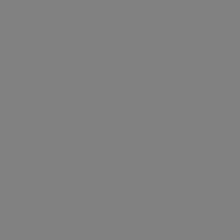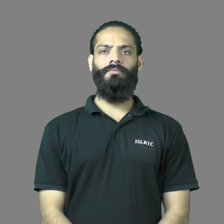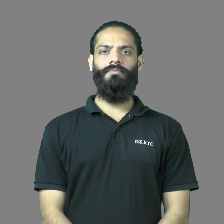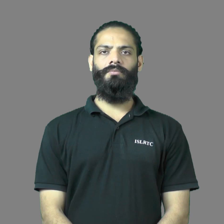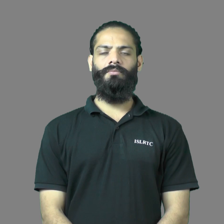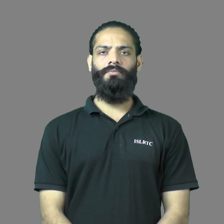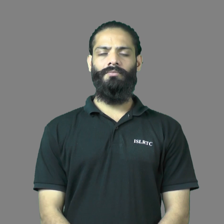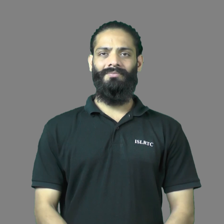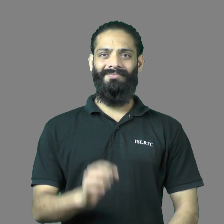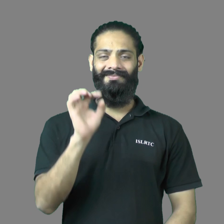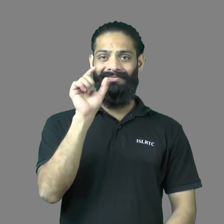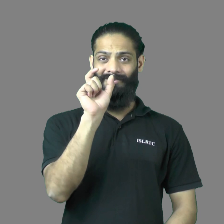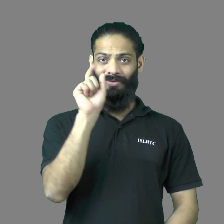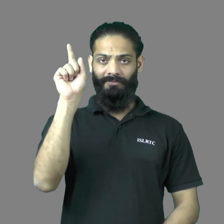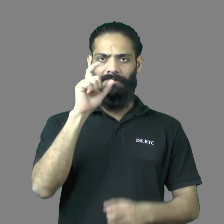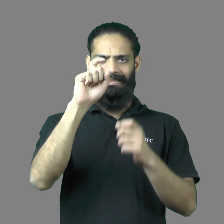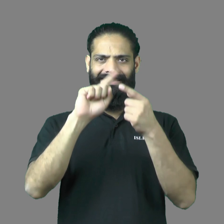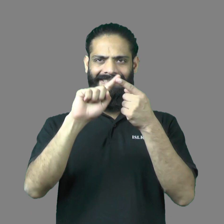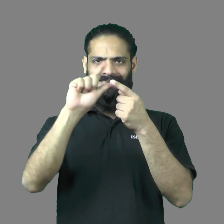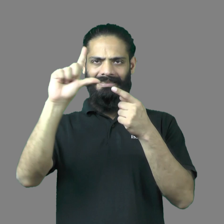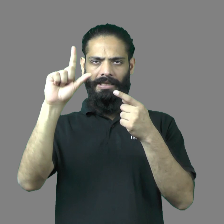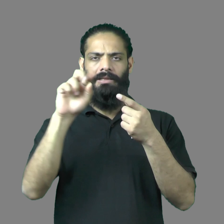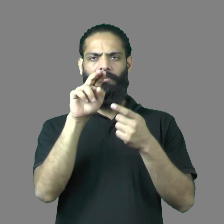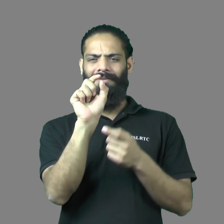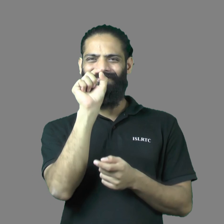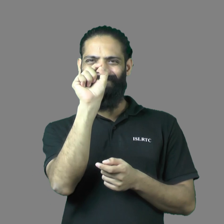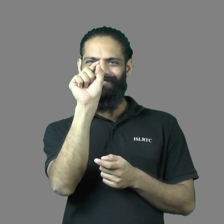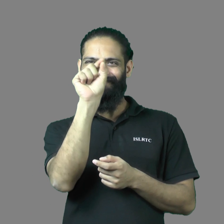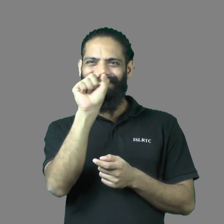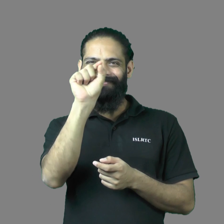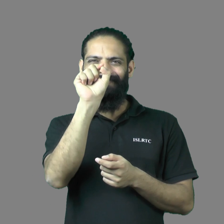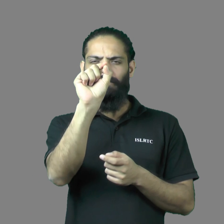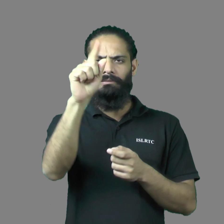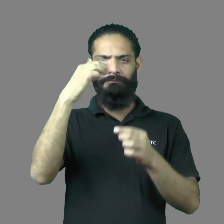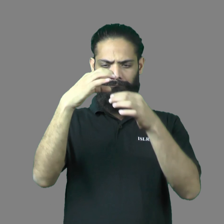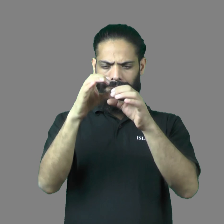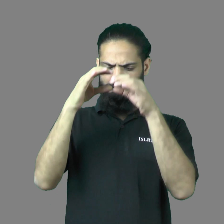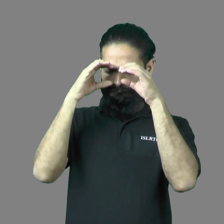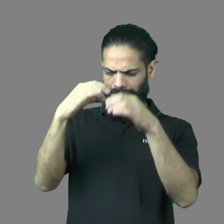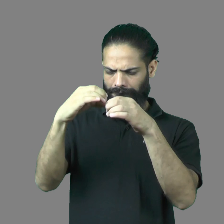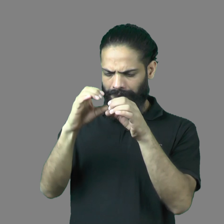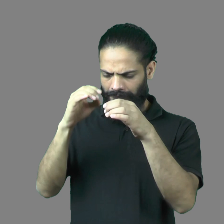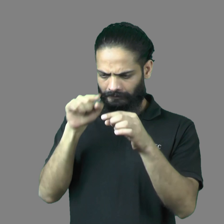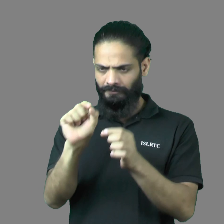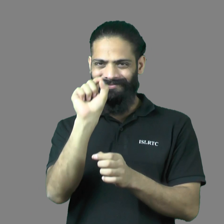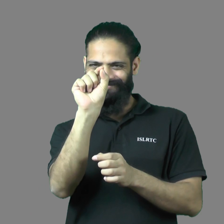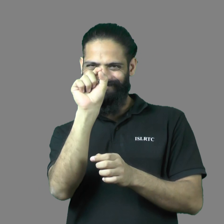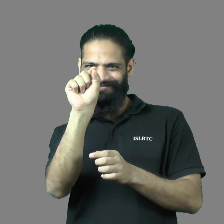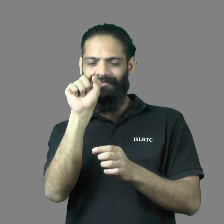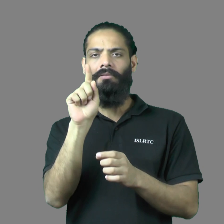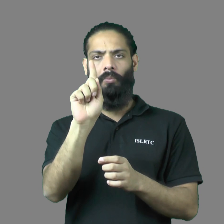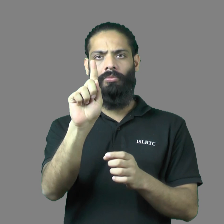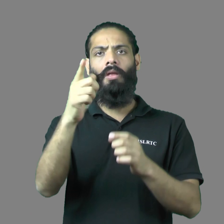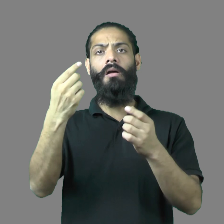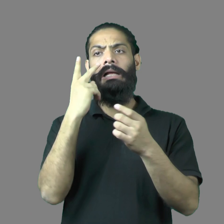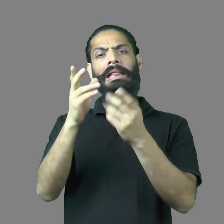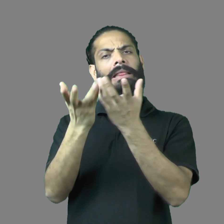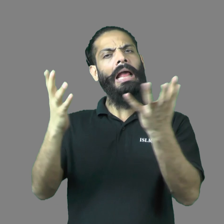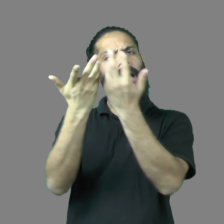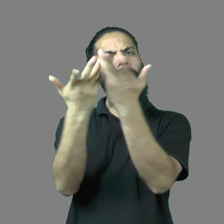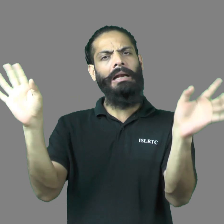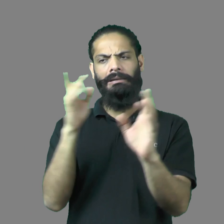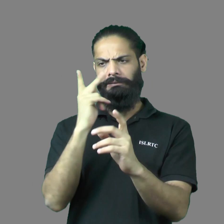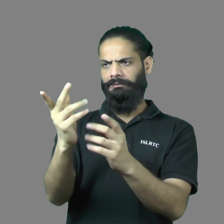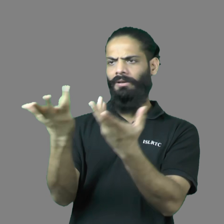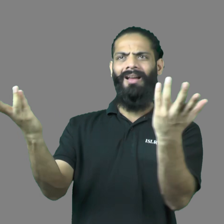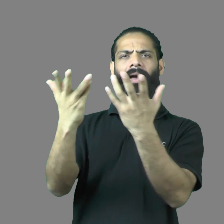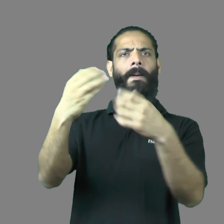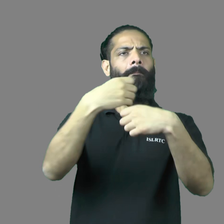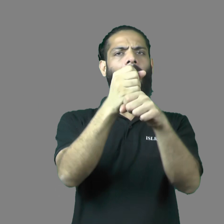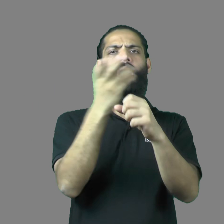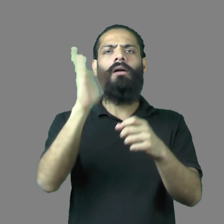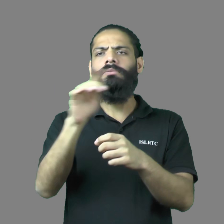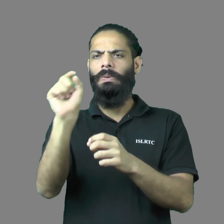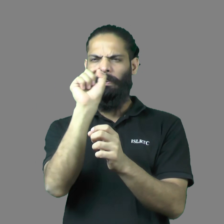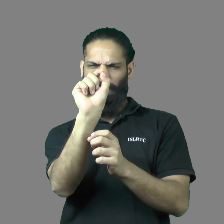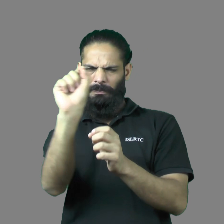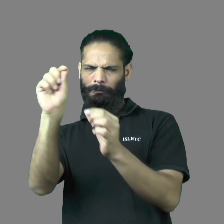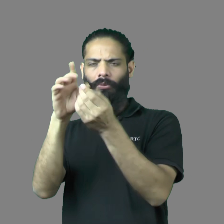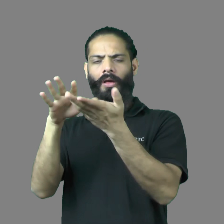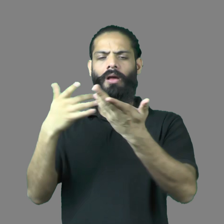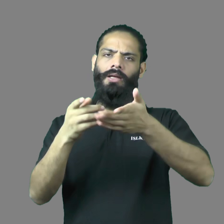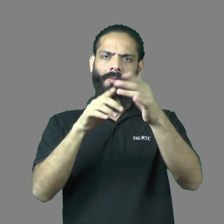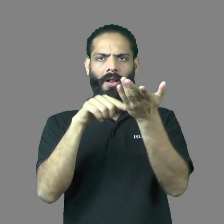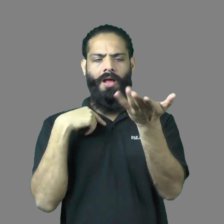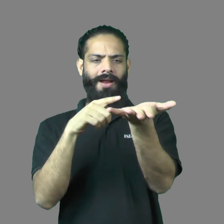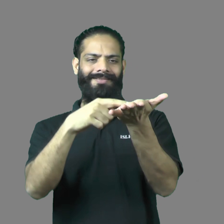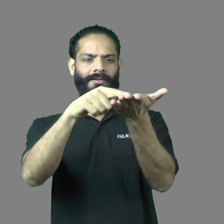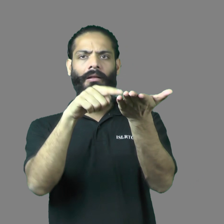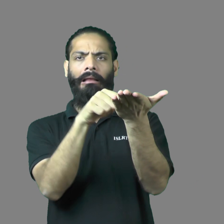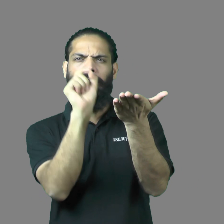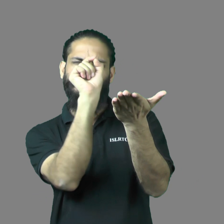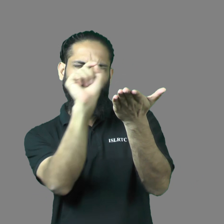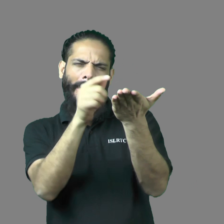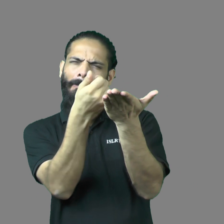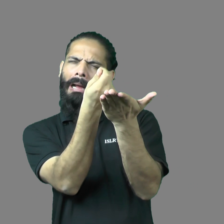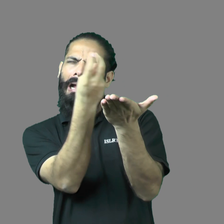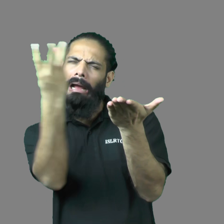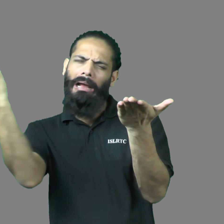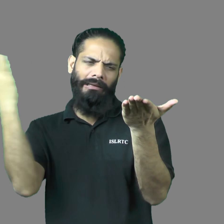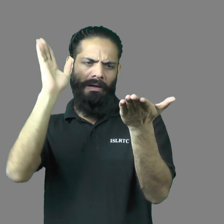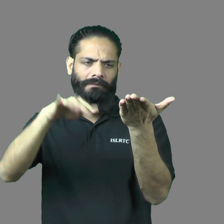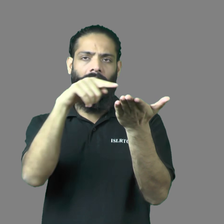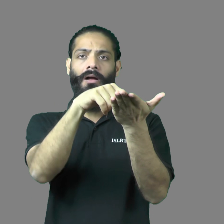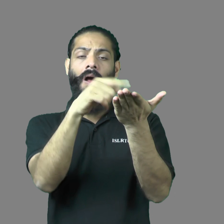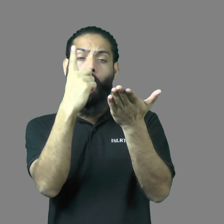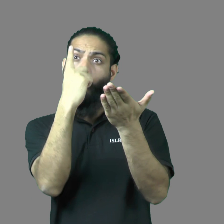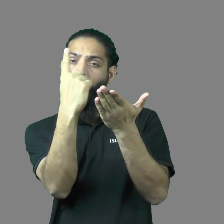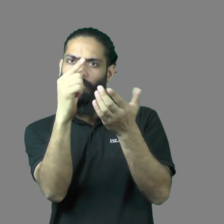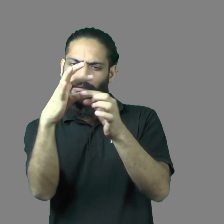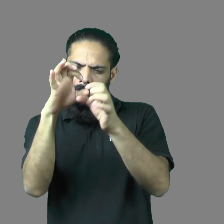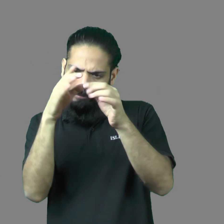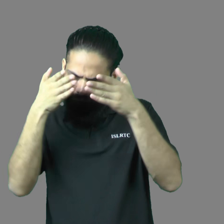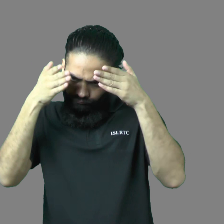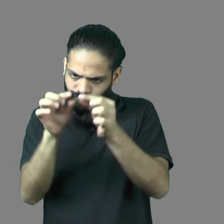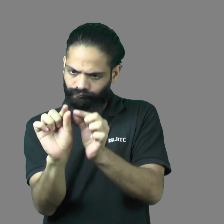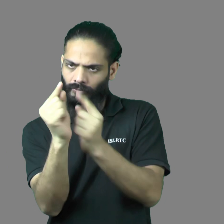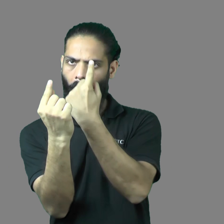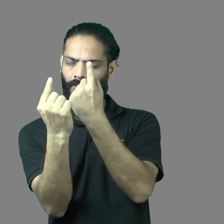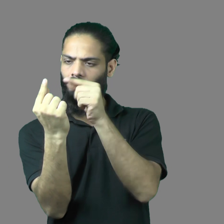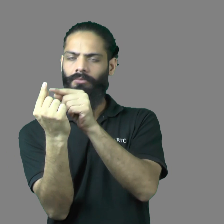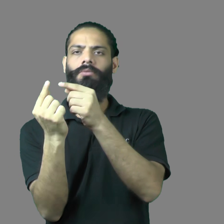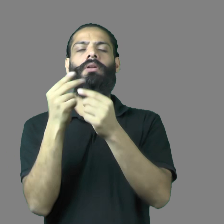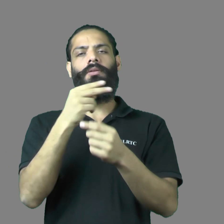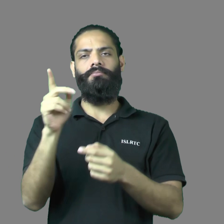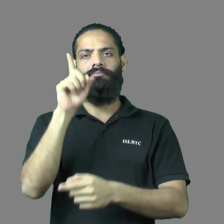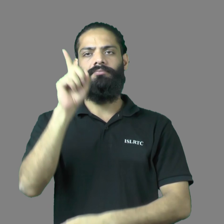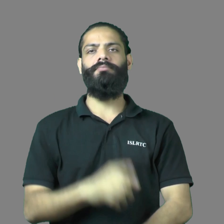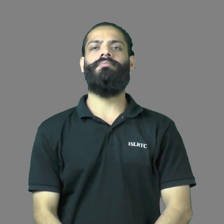Single Cell